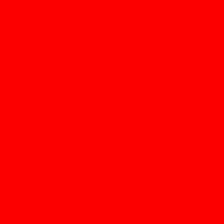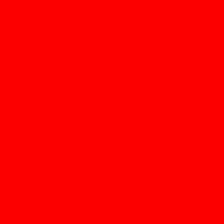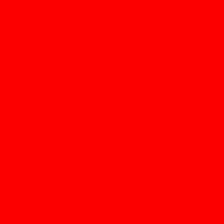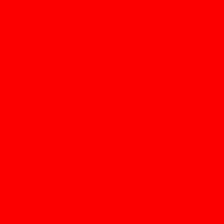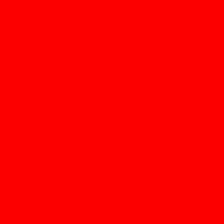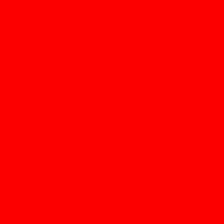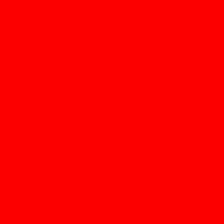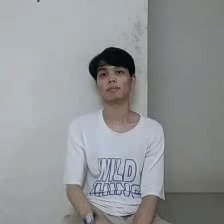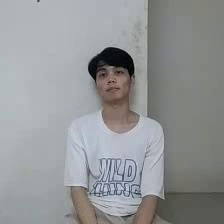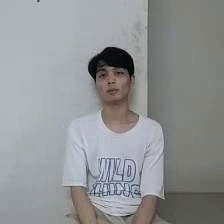Dạy dỗ